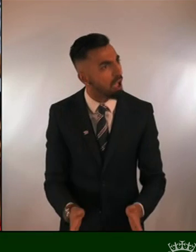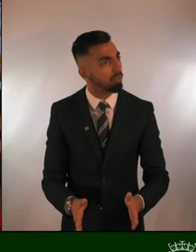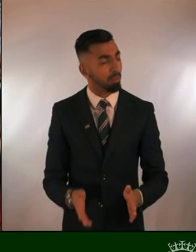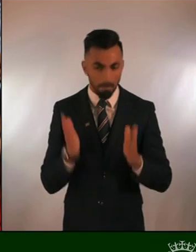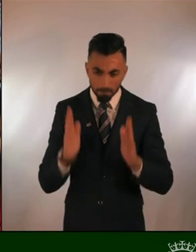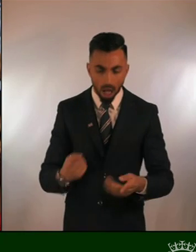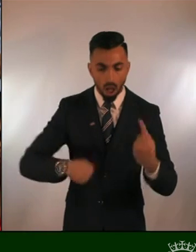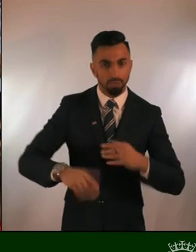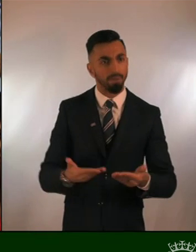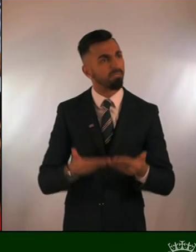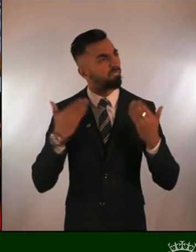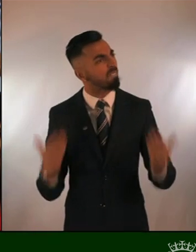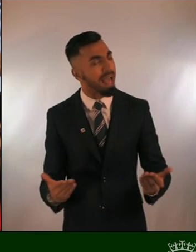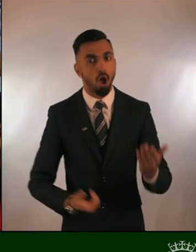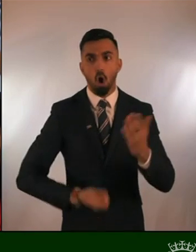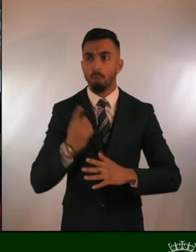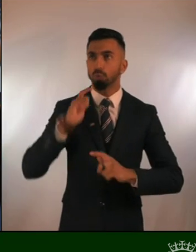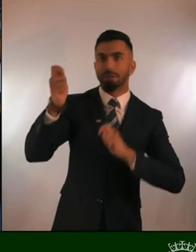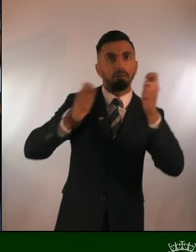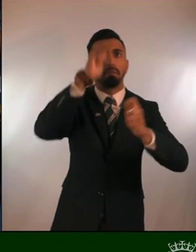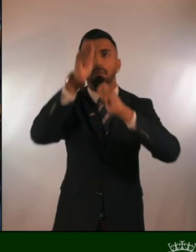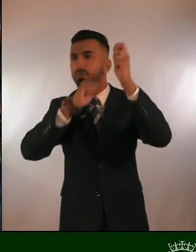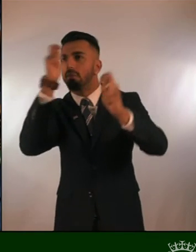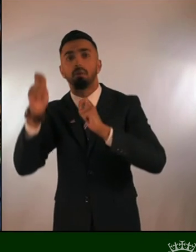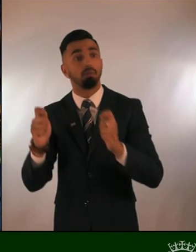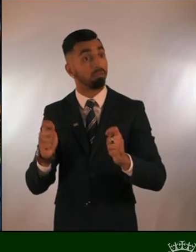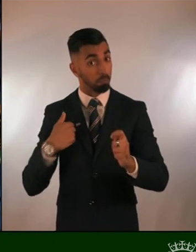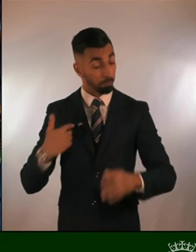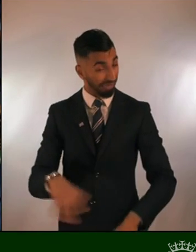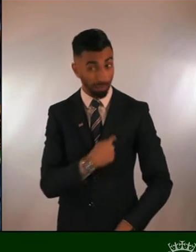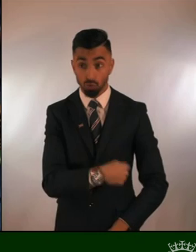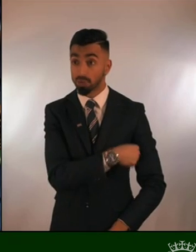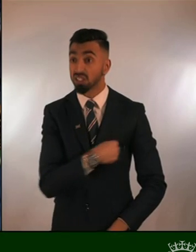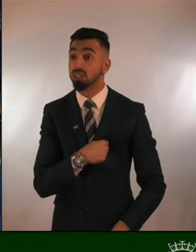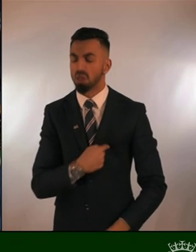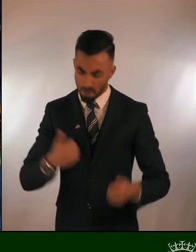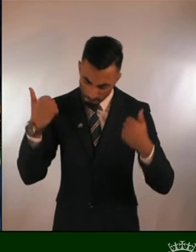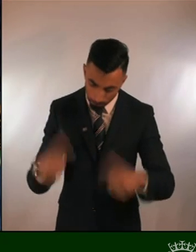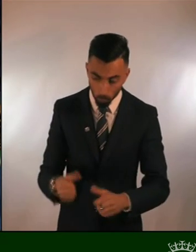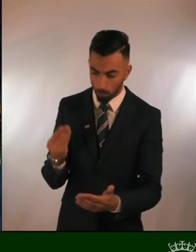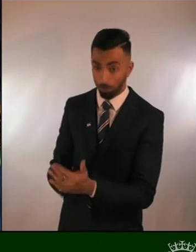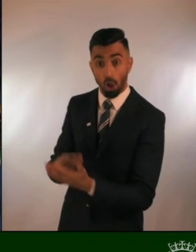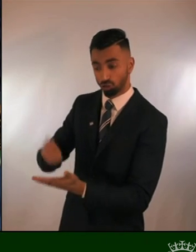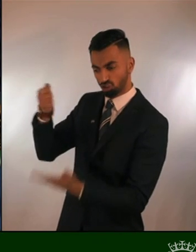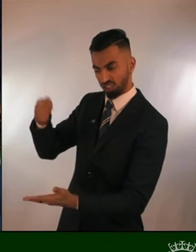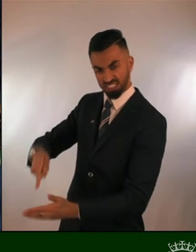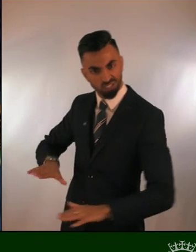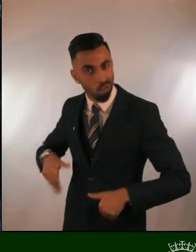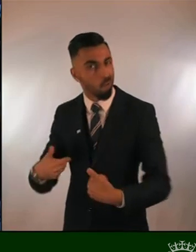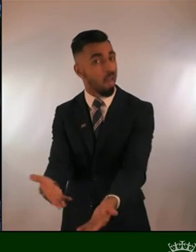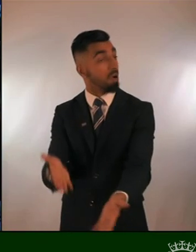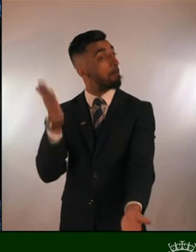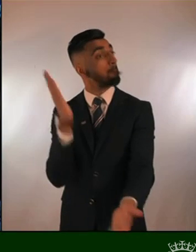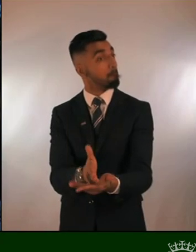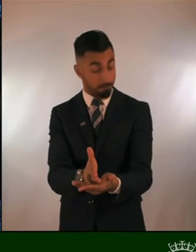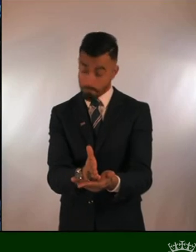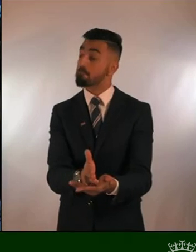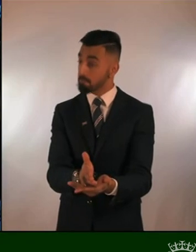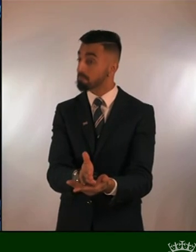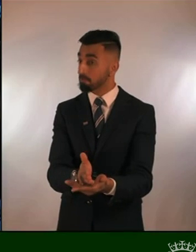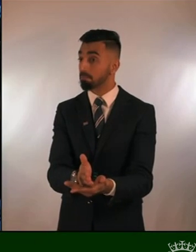This is a Budget that will deliver on our promises to the British people, and it is the Budget of a Government who get things done.